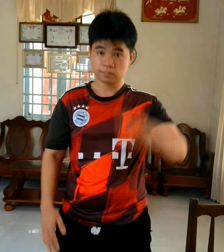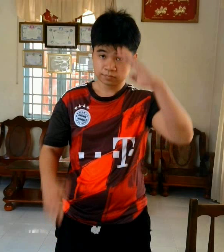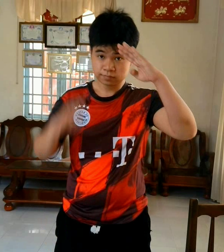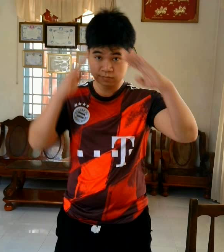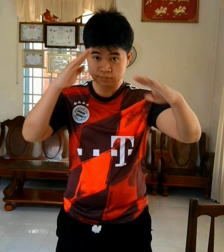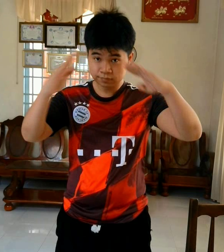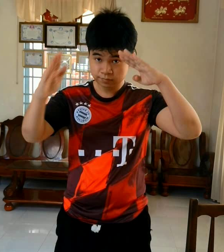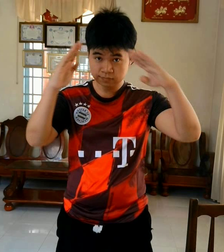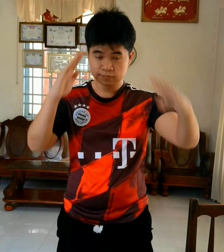xin chao